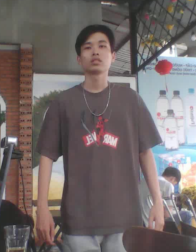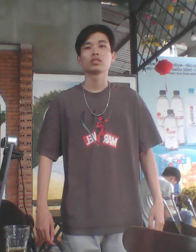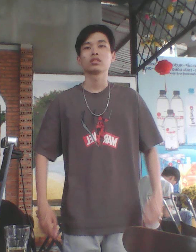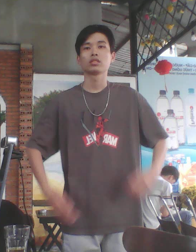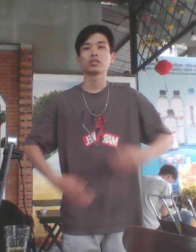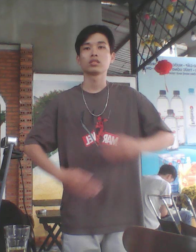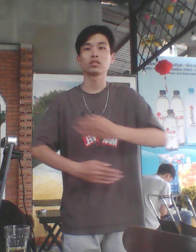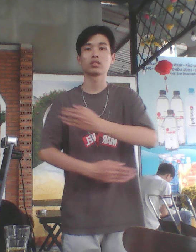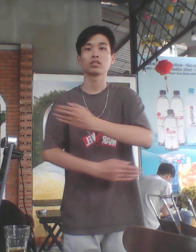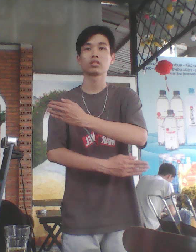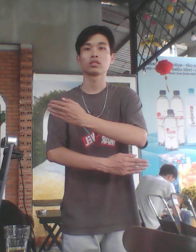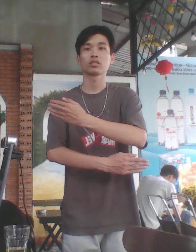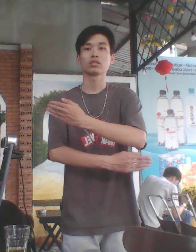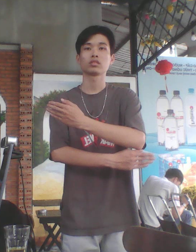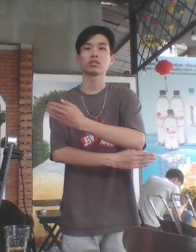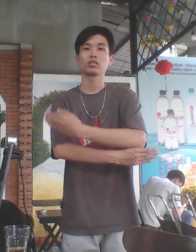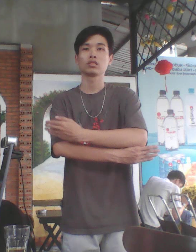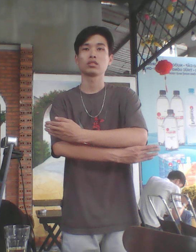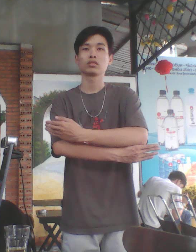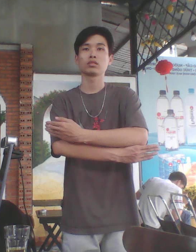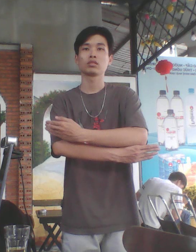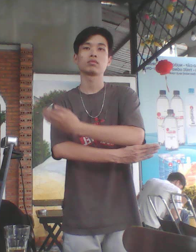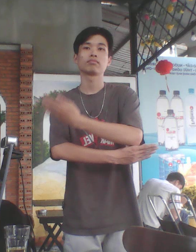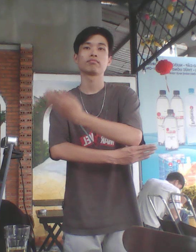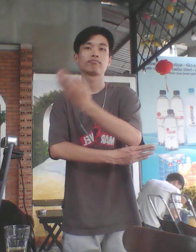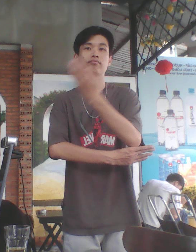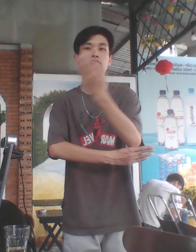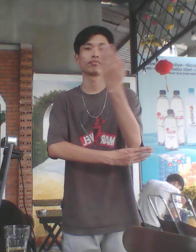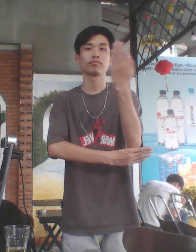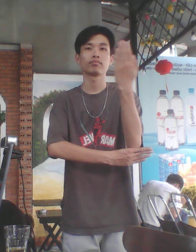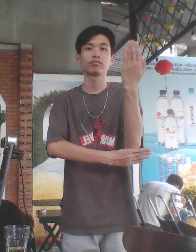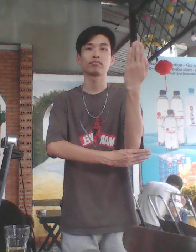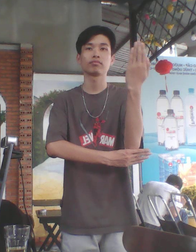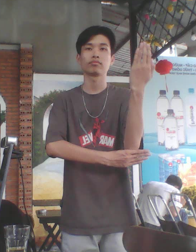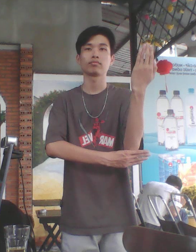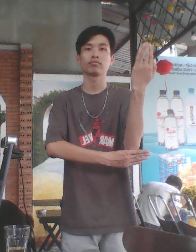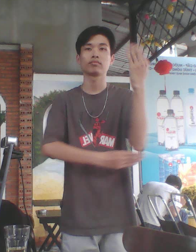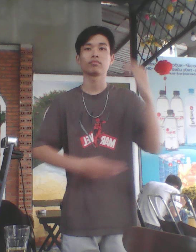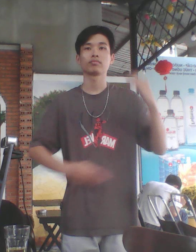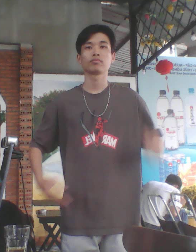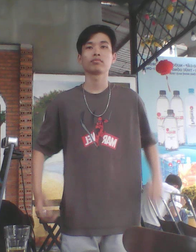buổi sáng